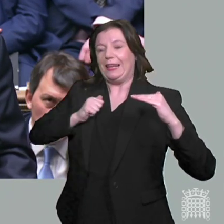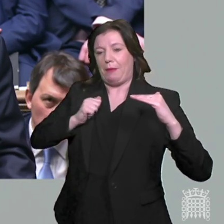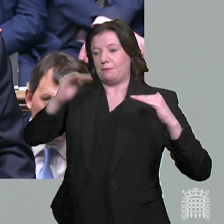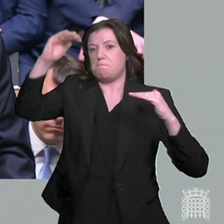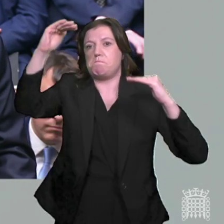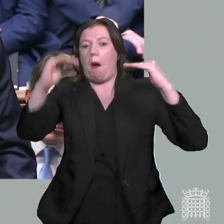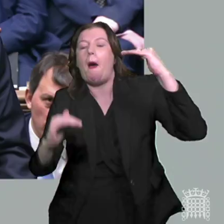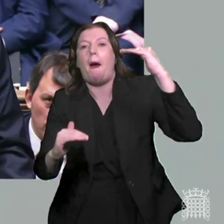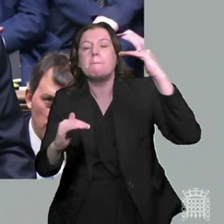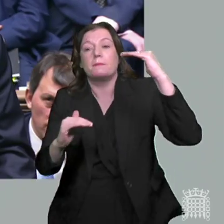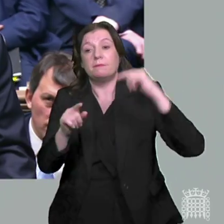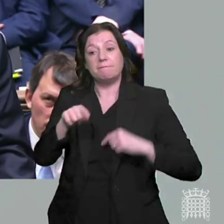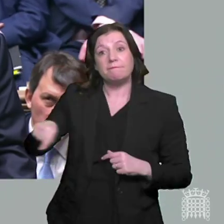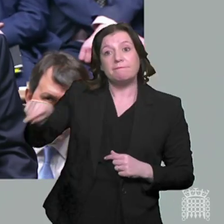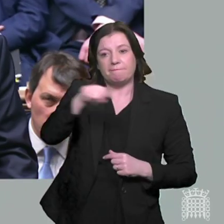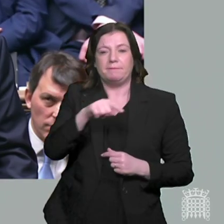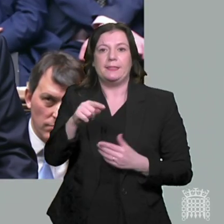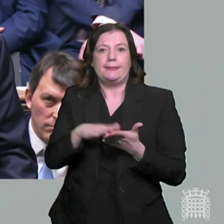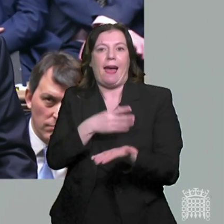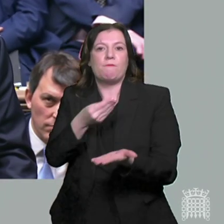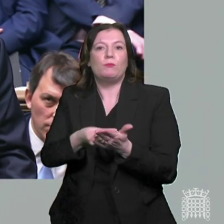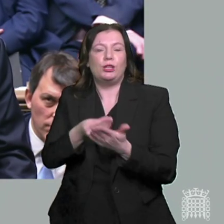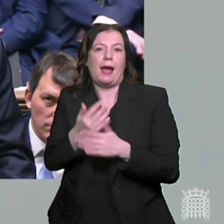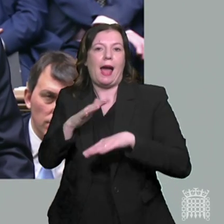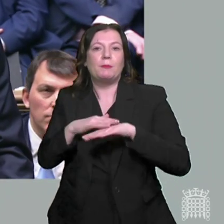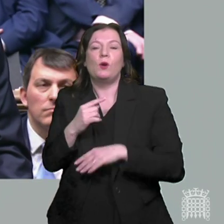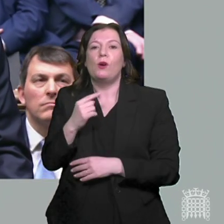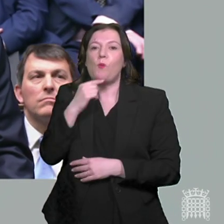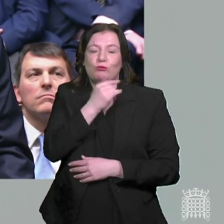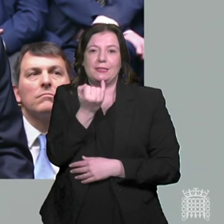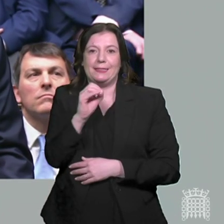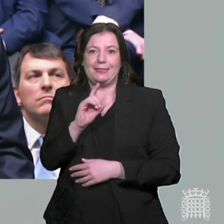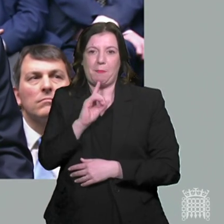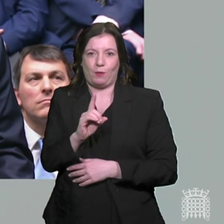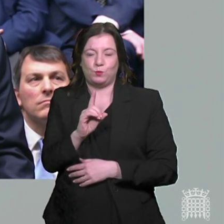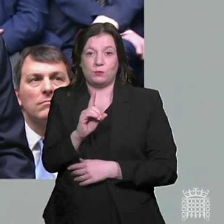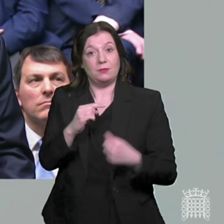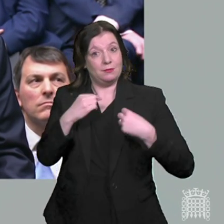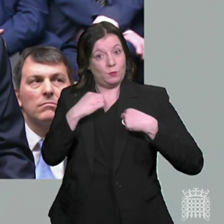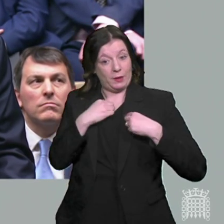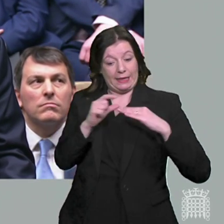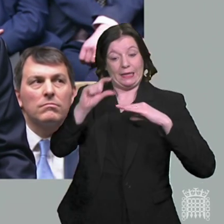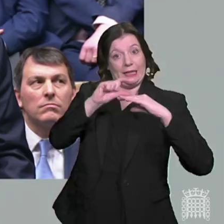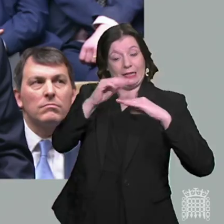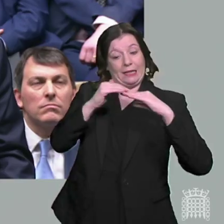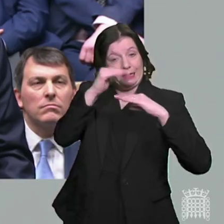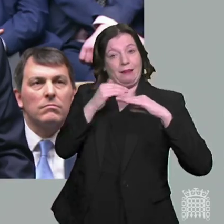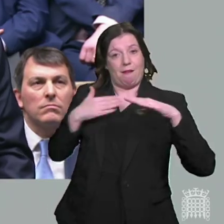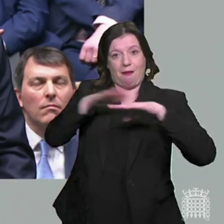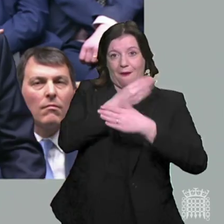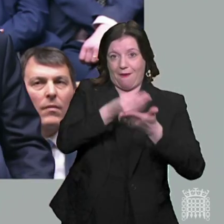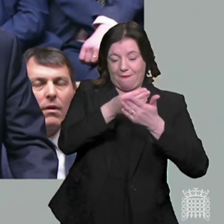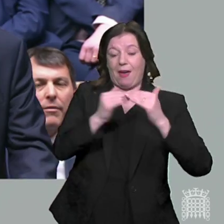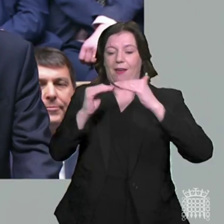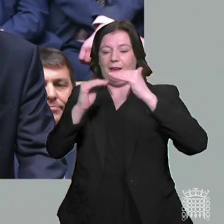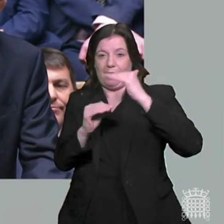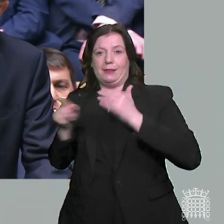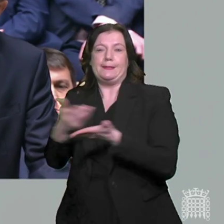This measure will save the average family a further £160 on top of the energy support measures already announced.